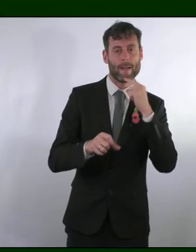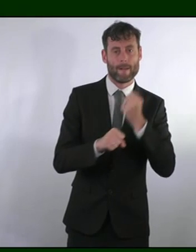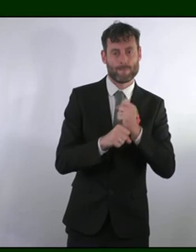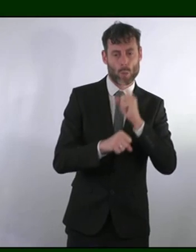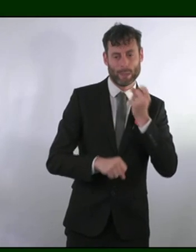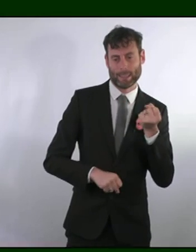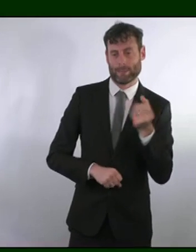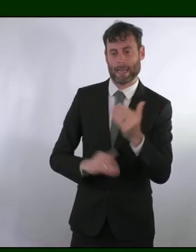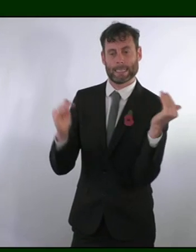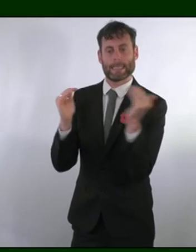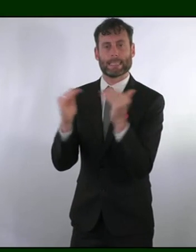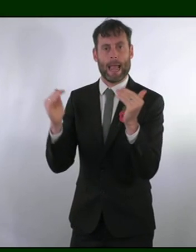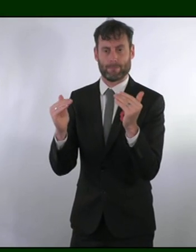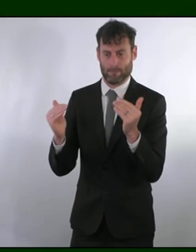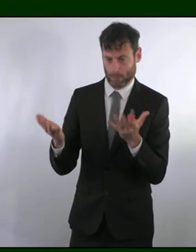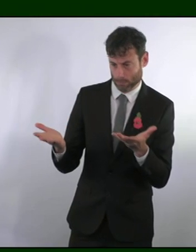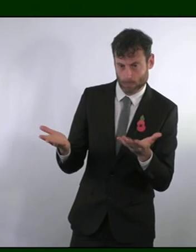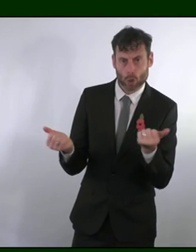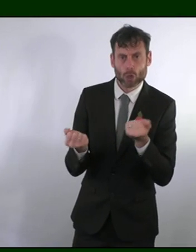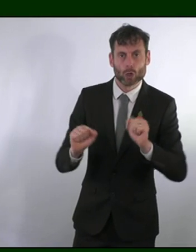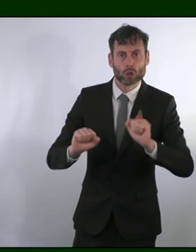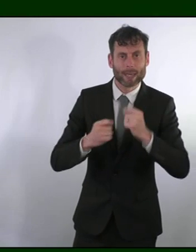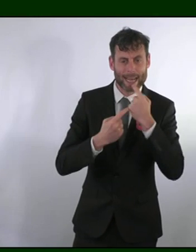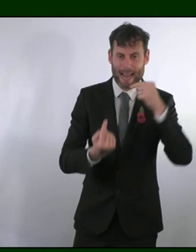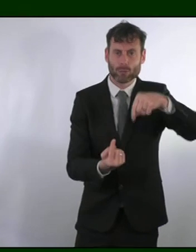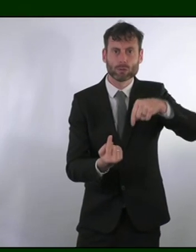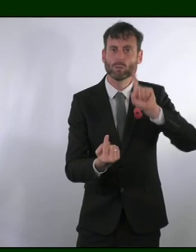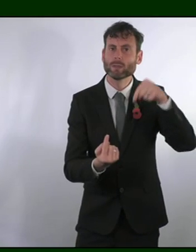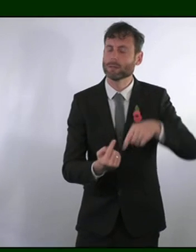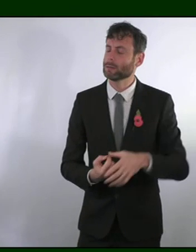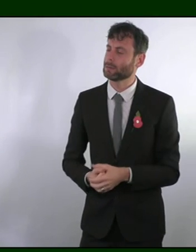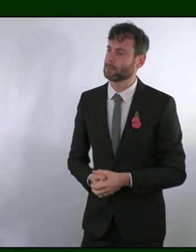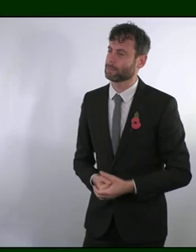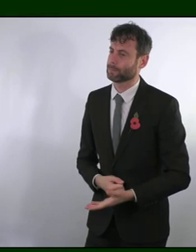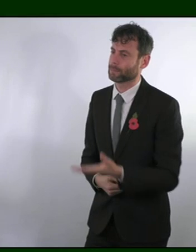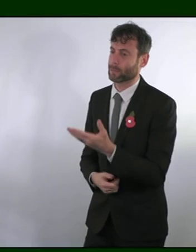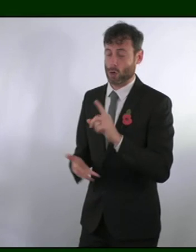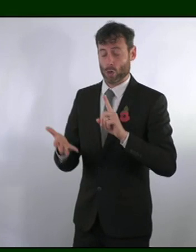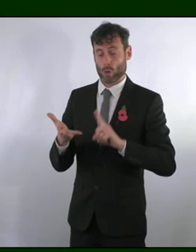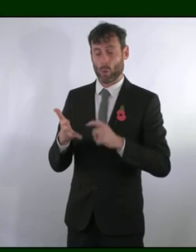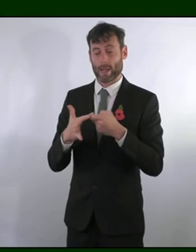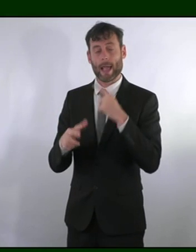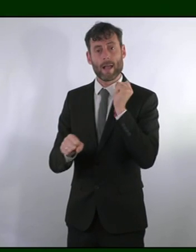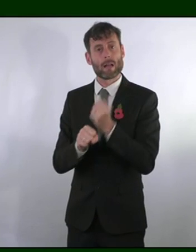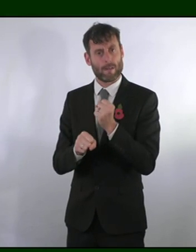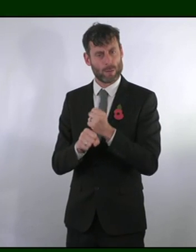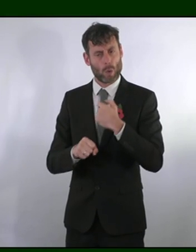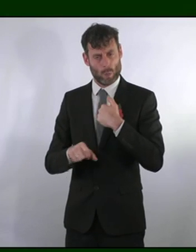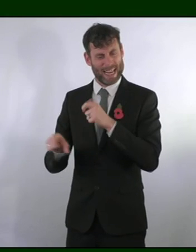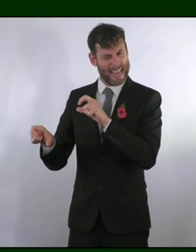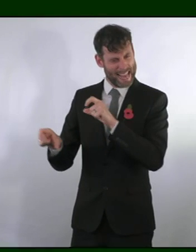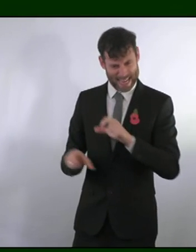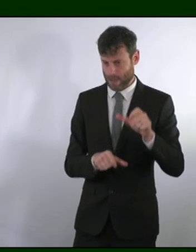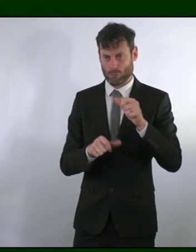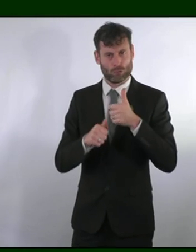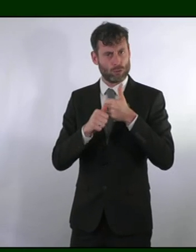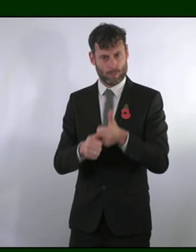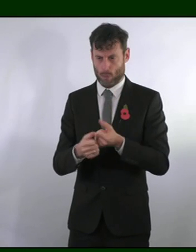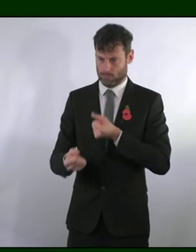On the contrary, the UK Government are continuing to support all parts of the UK.